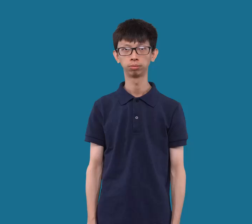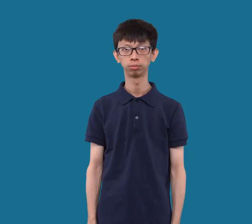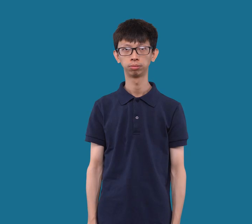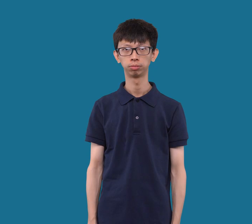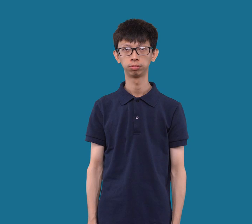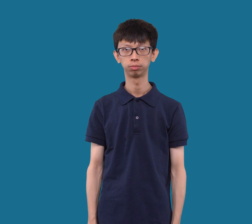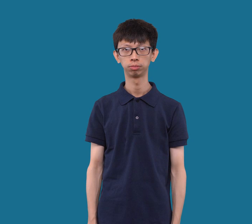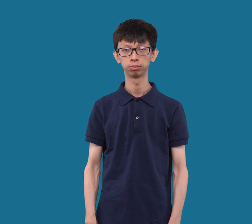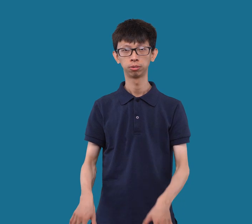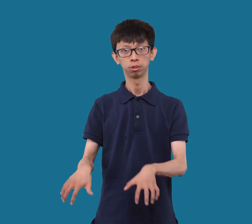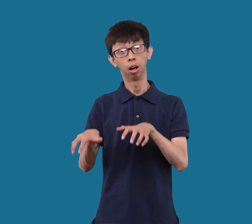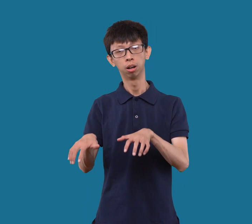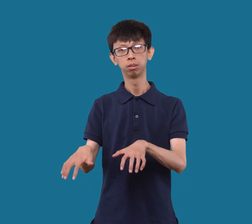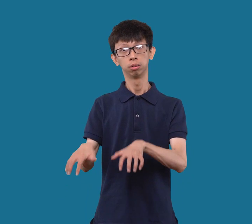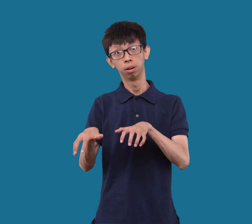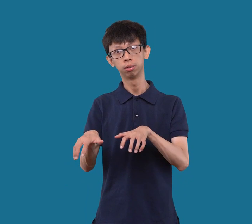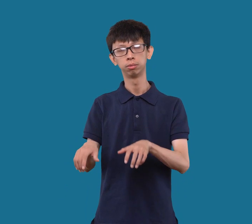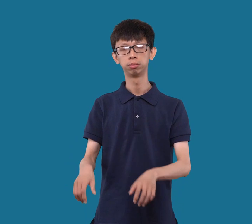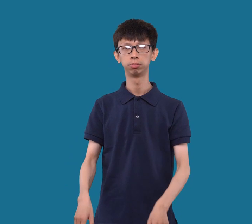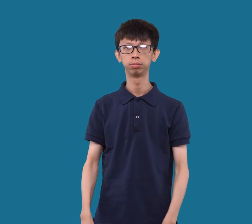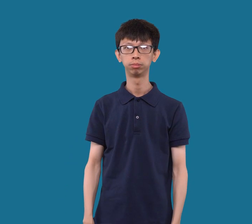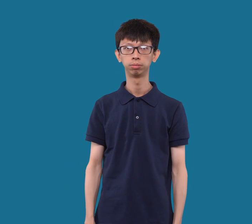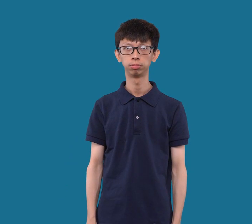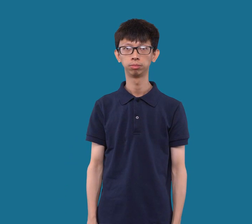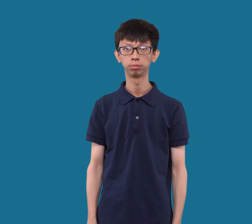co giật